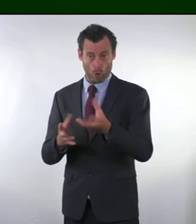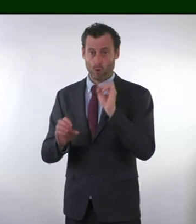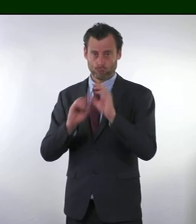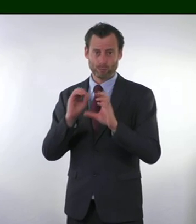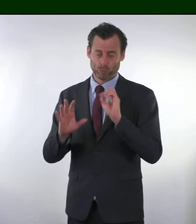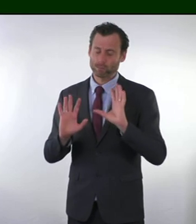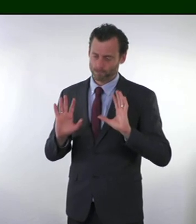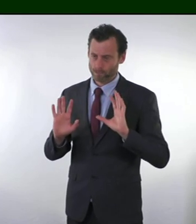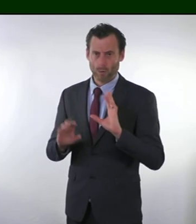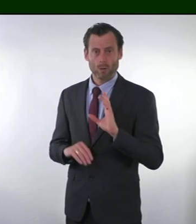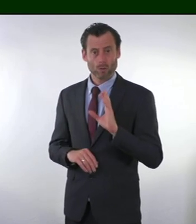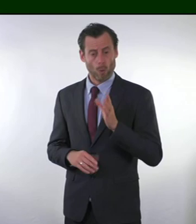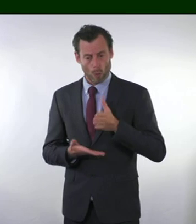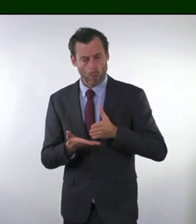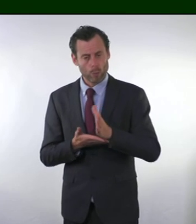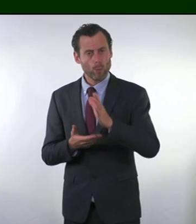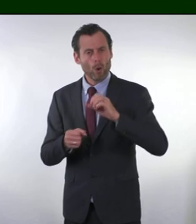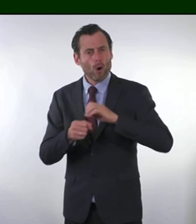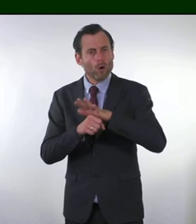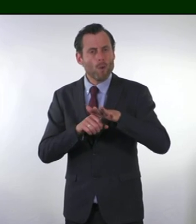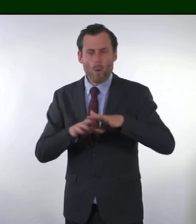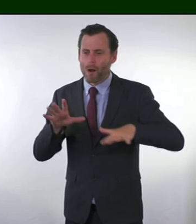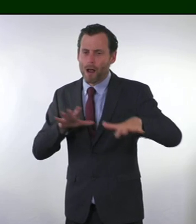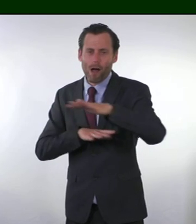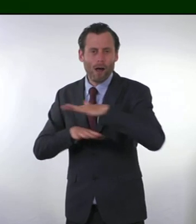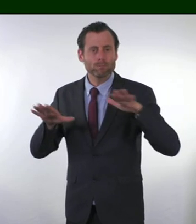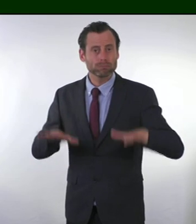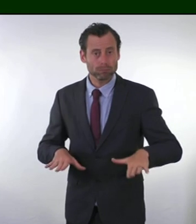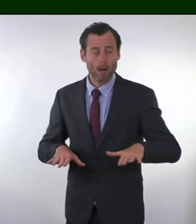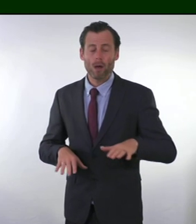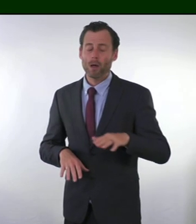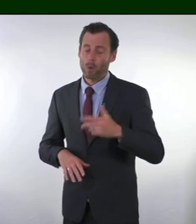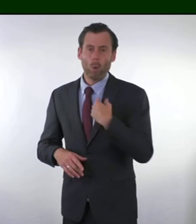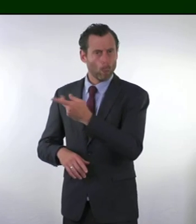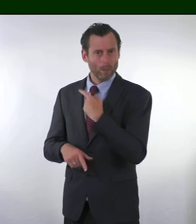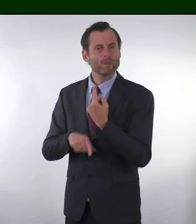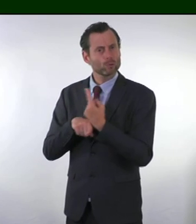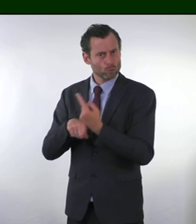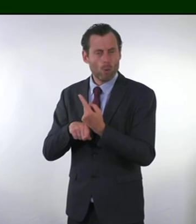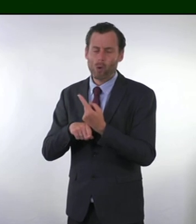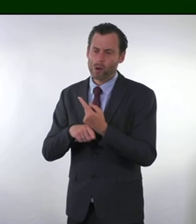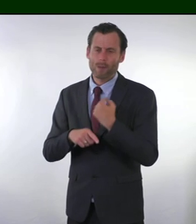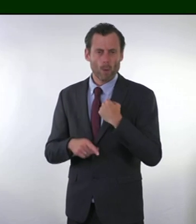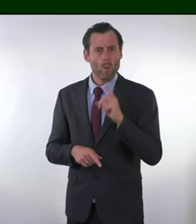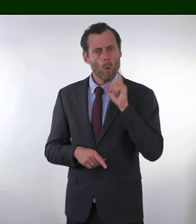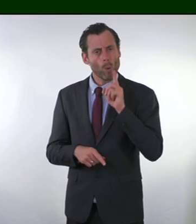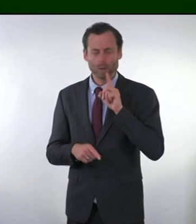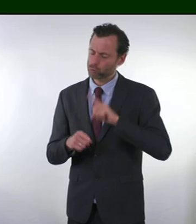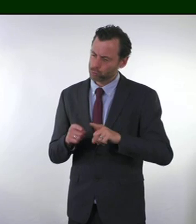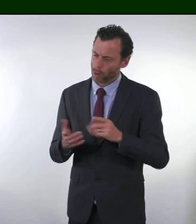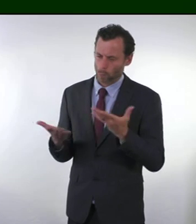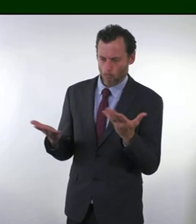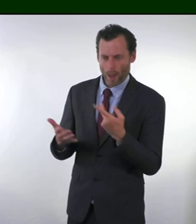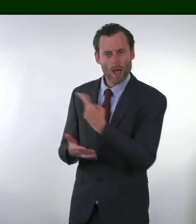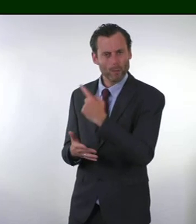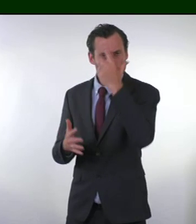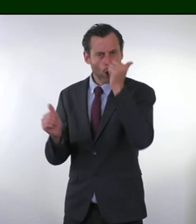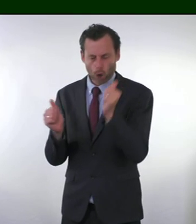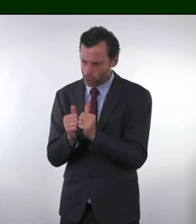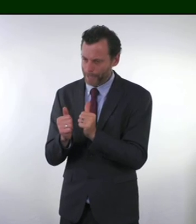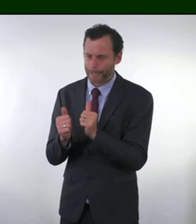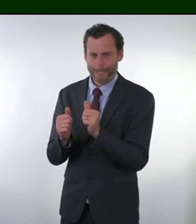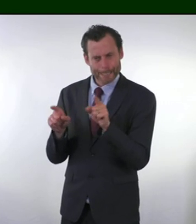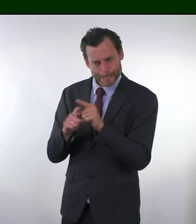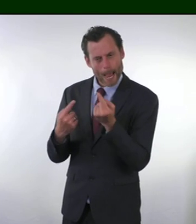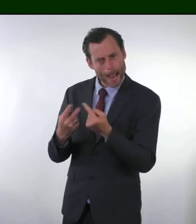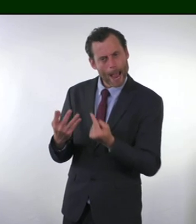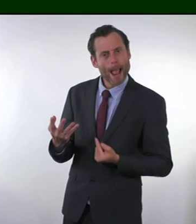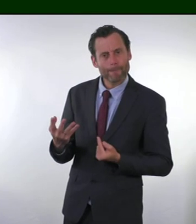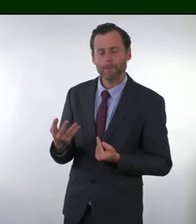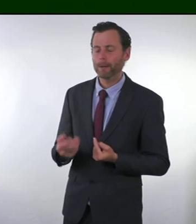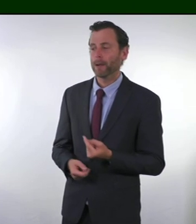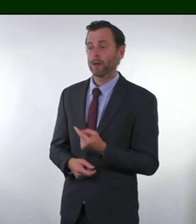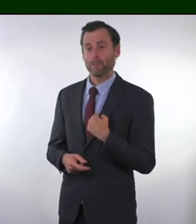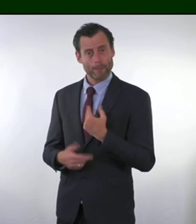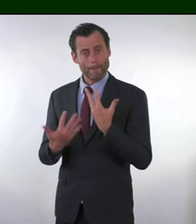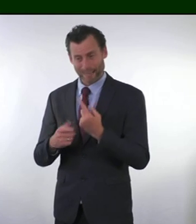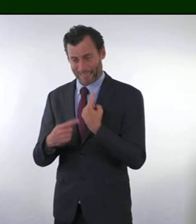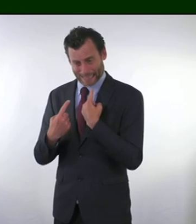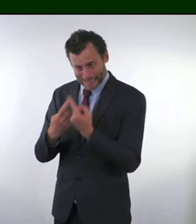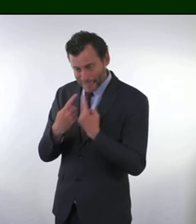Throughout this crisis, she and I have spoken and, where possible, I have tried to find common ground for our measures with as broad a coalition as possible, including with members of the Opposition.